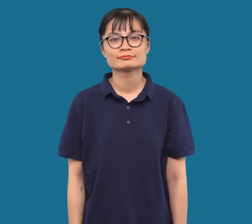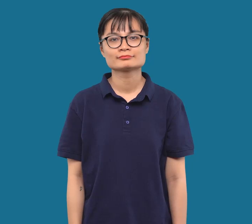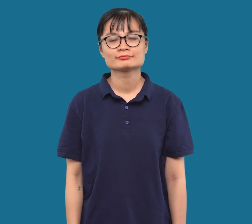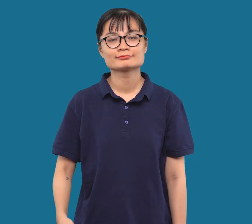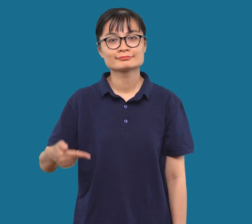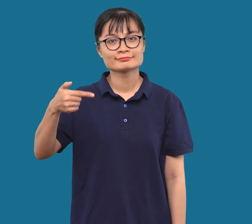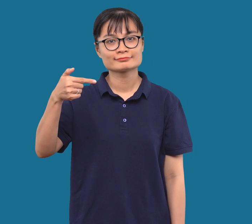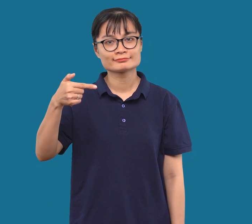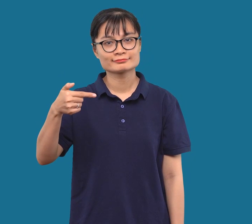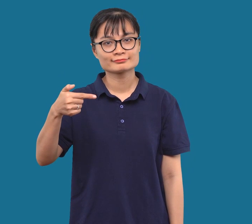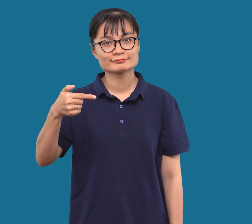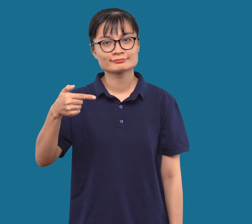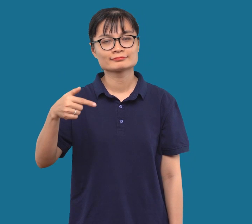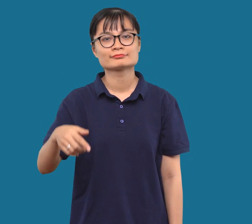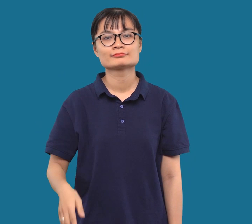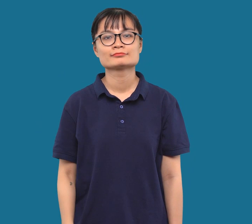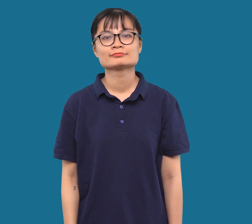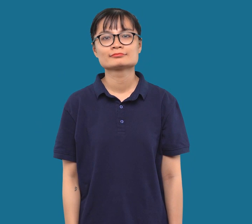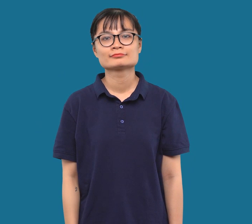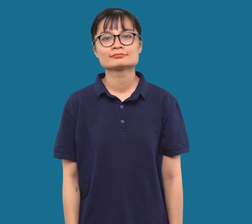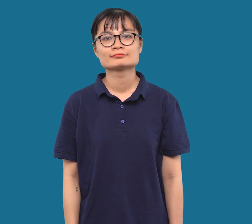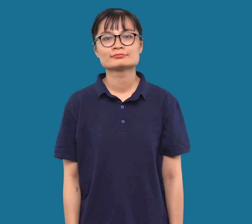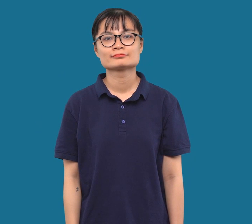g